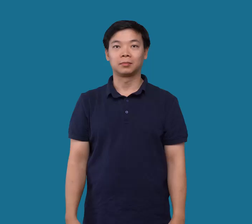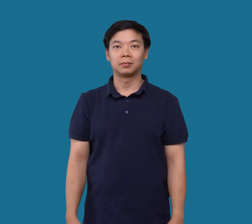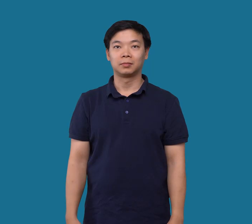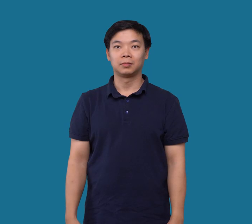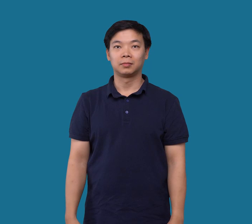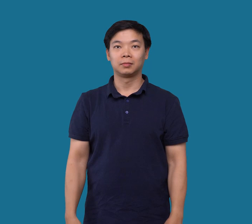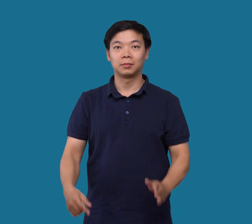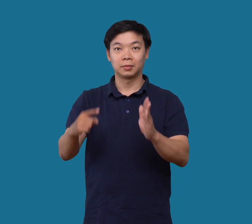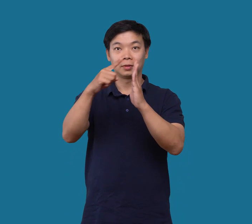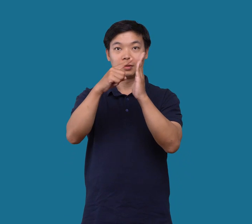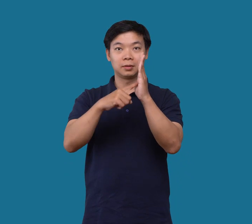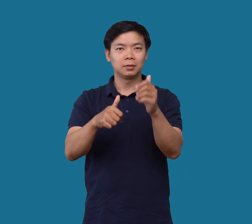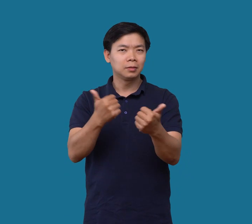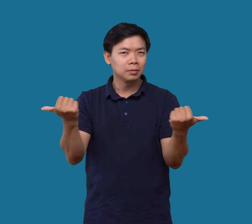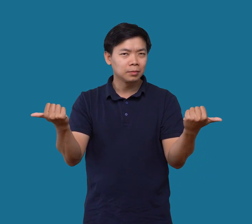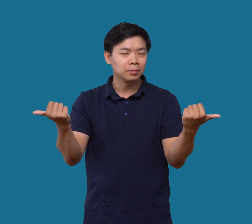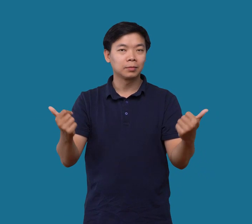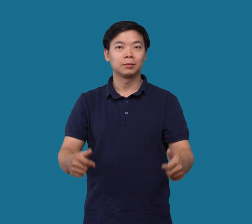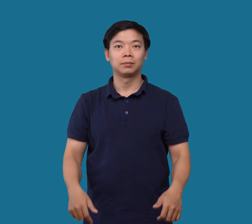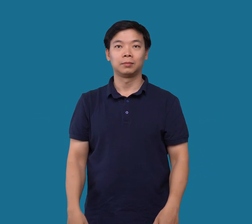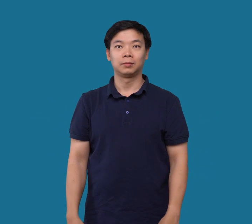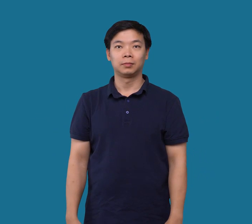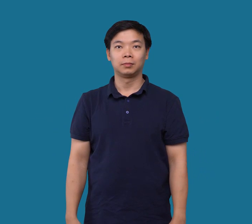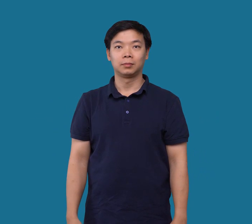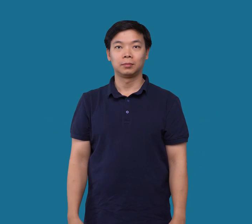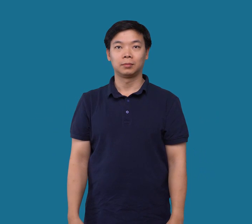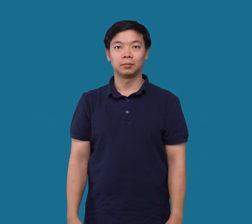lúc nào